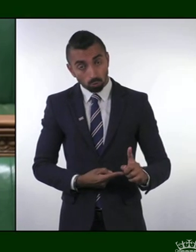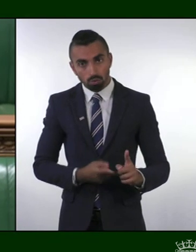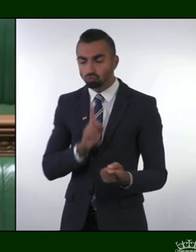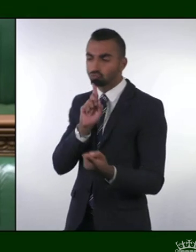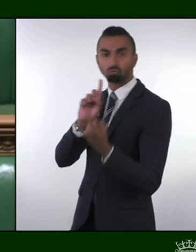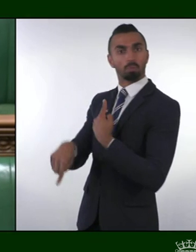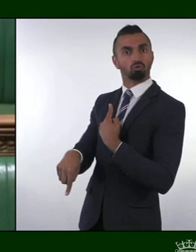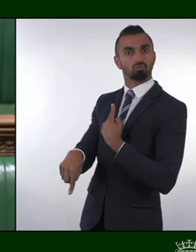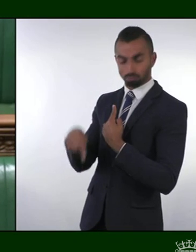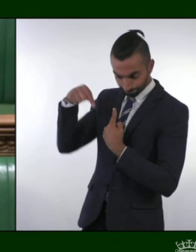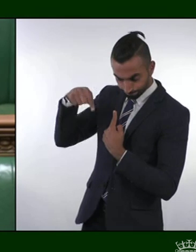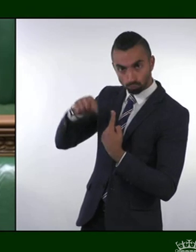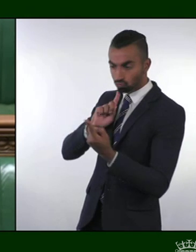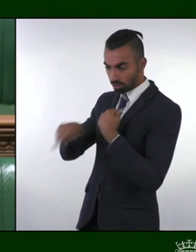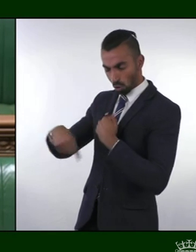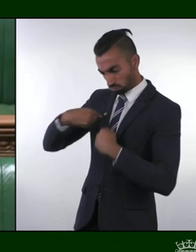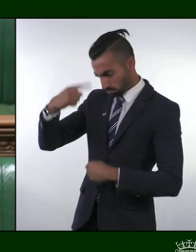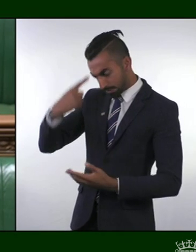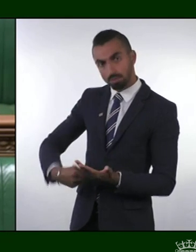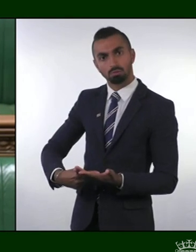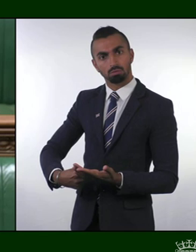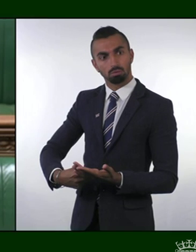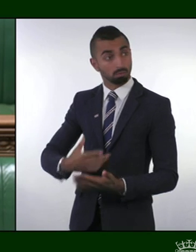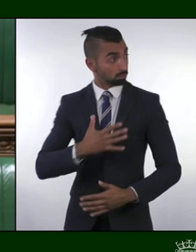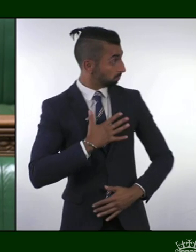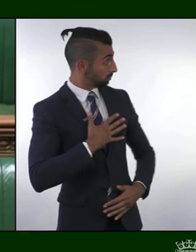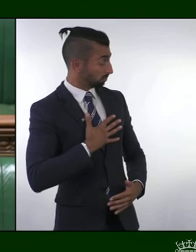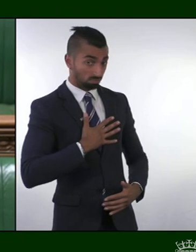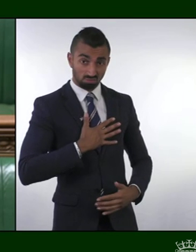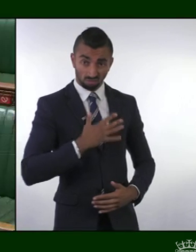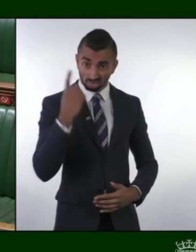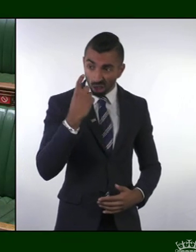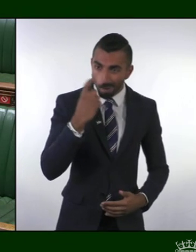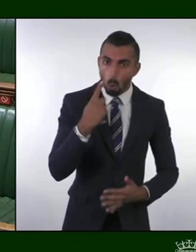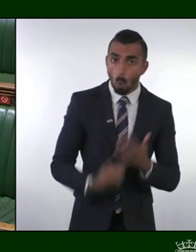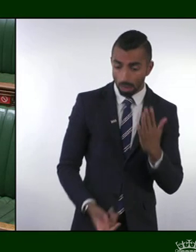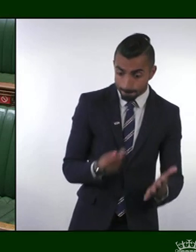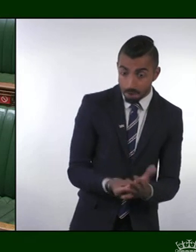For me, this has never been a question just of economics, but of values.